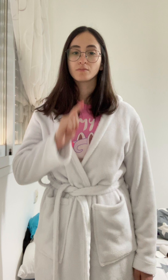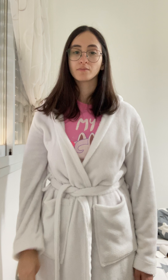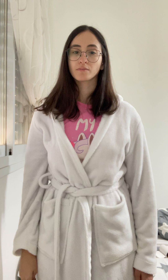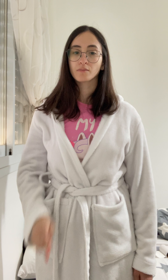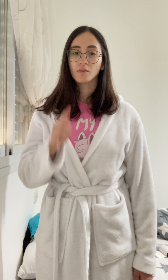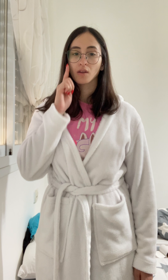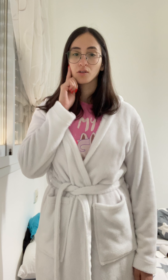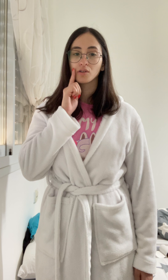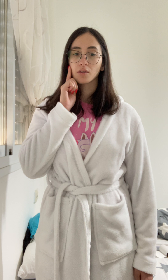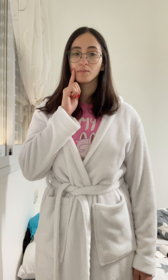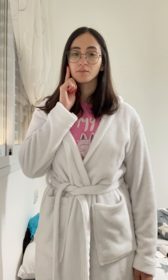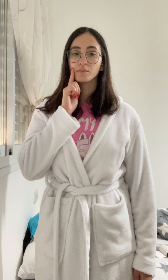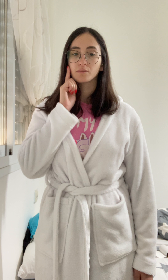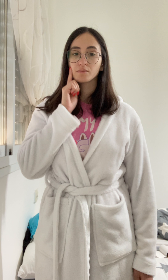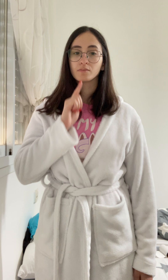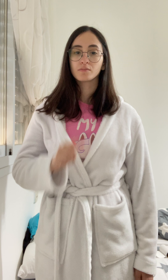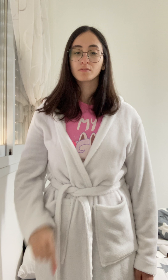שם